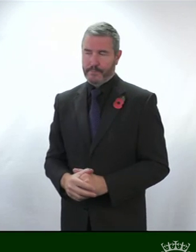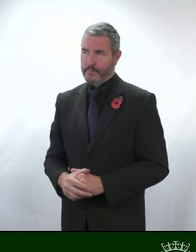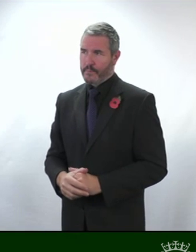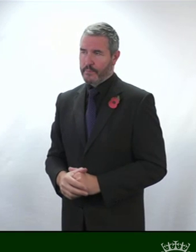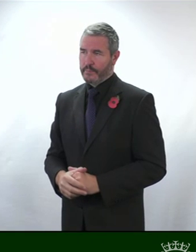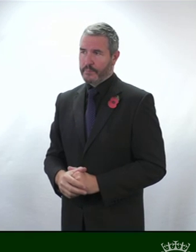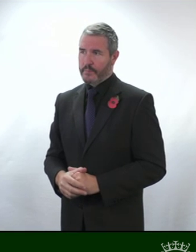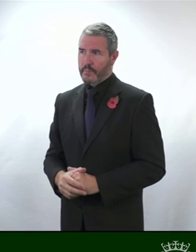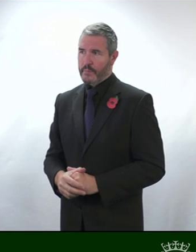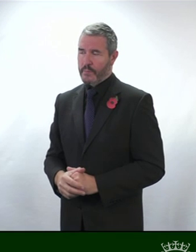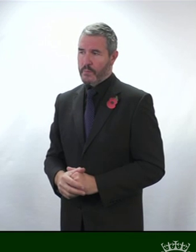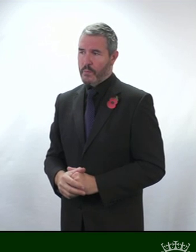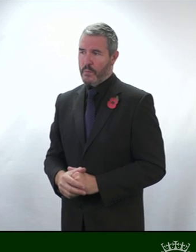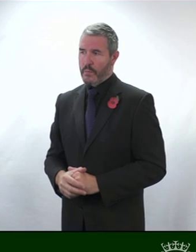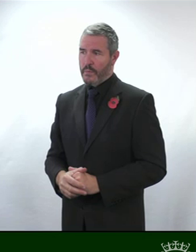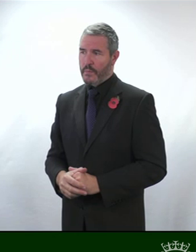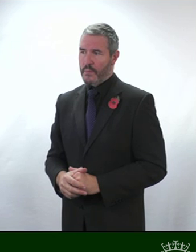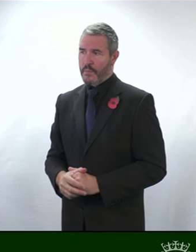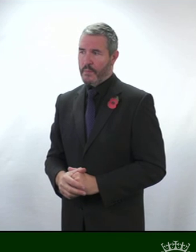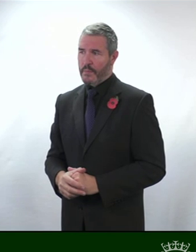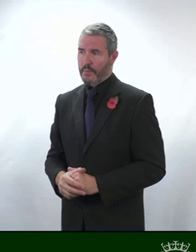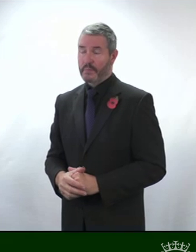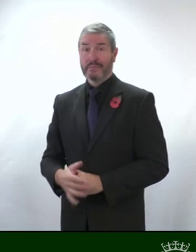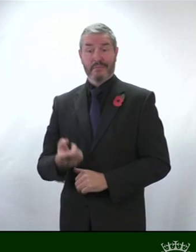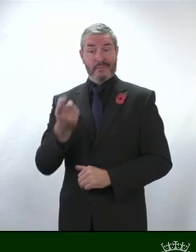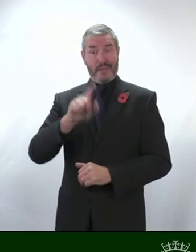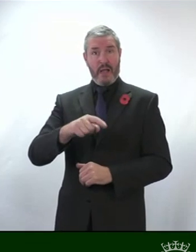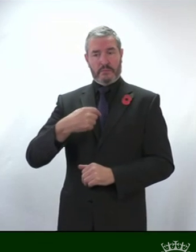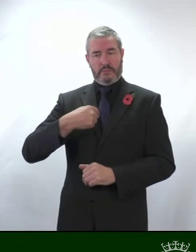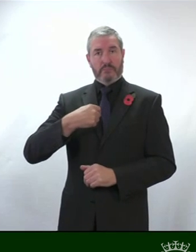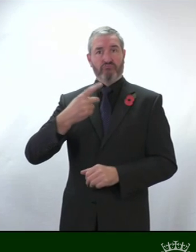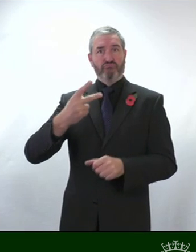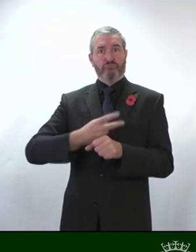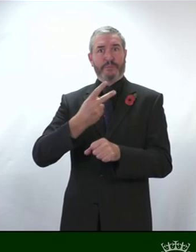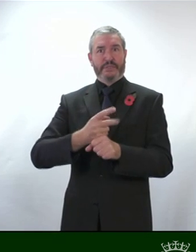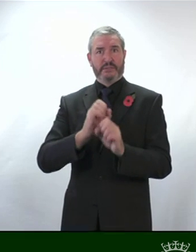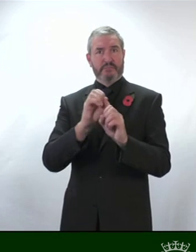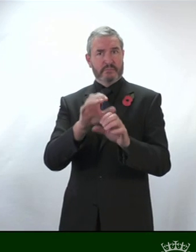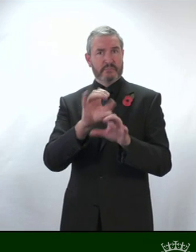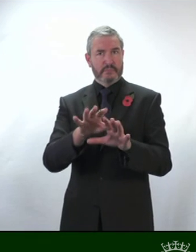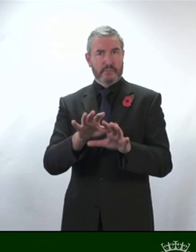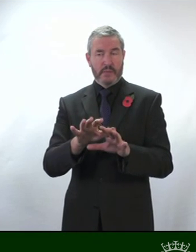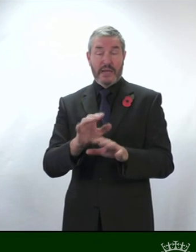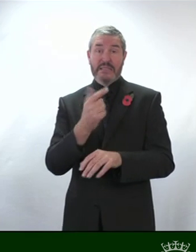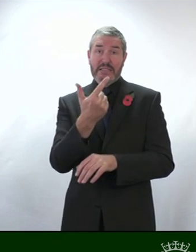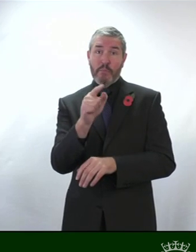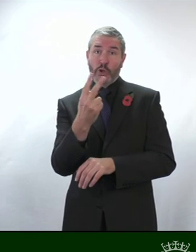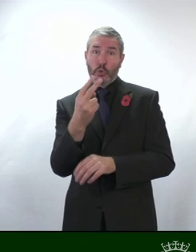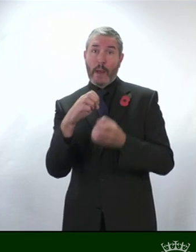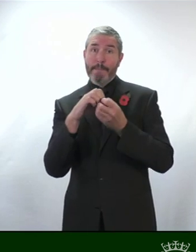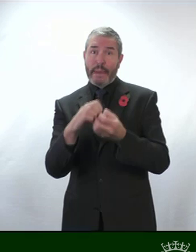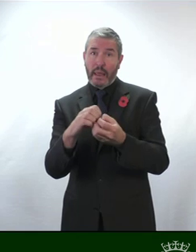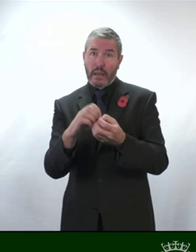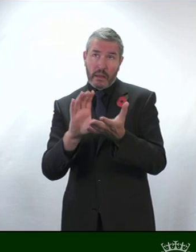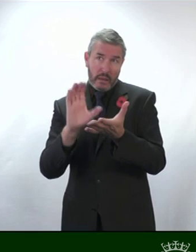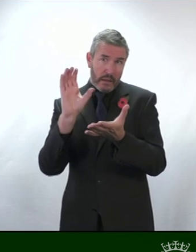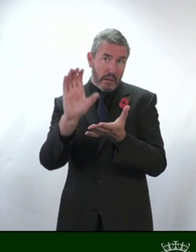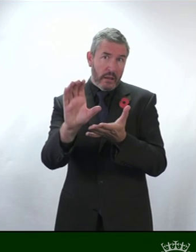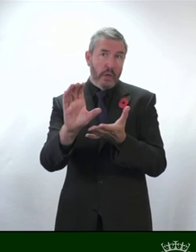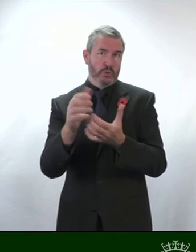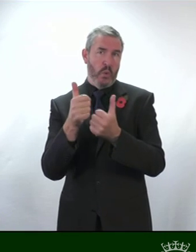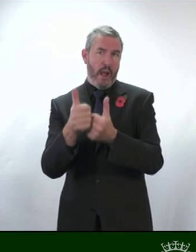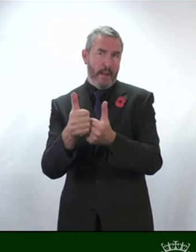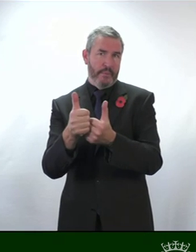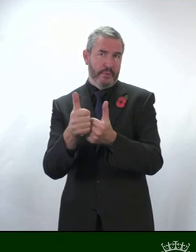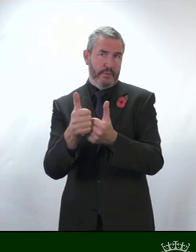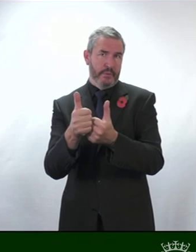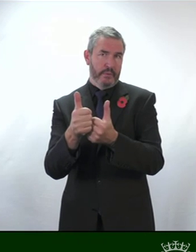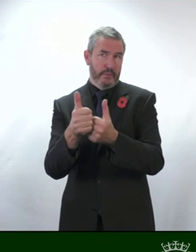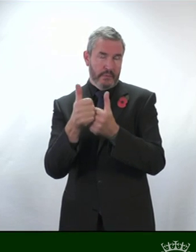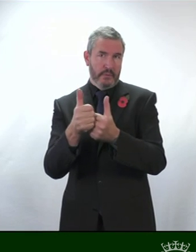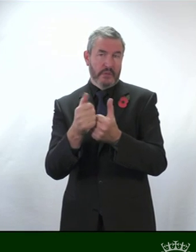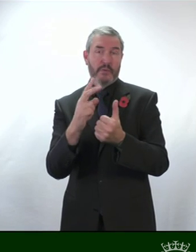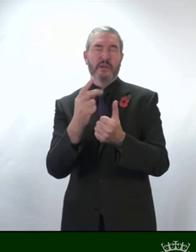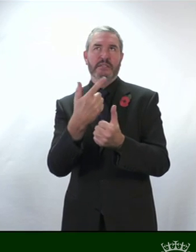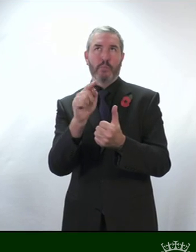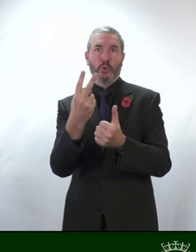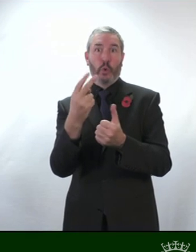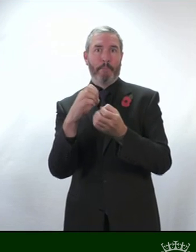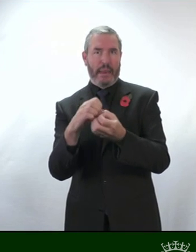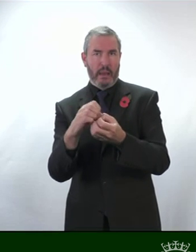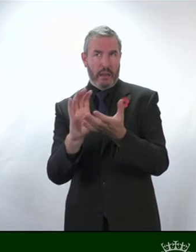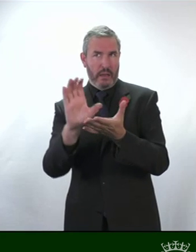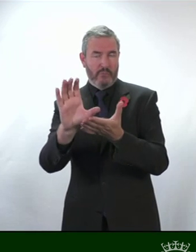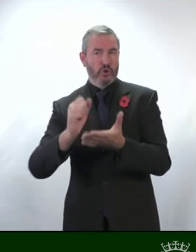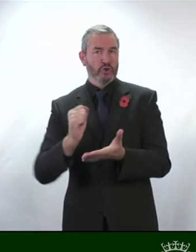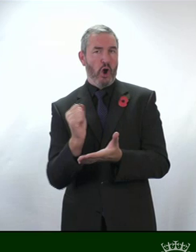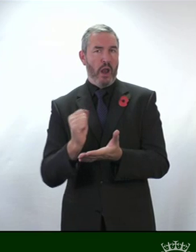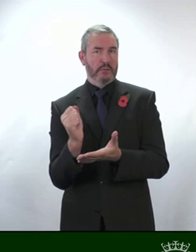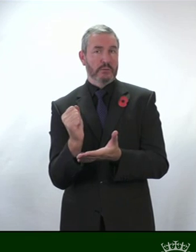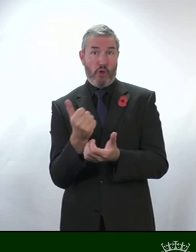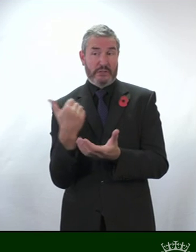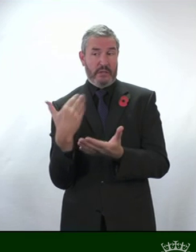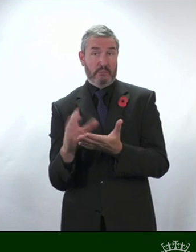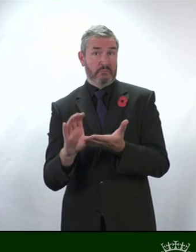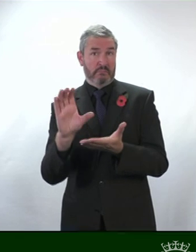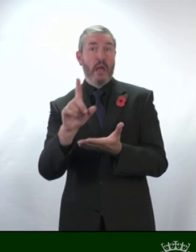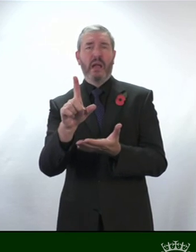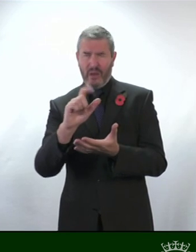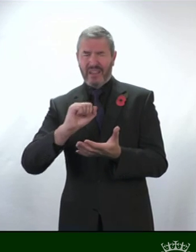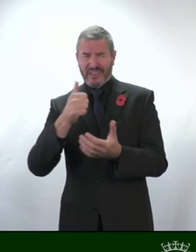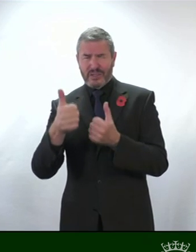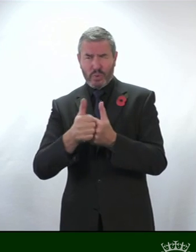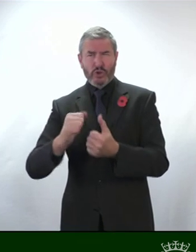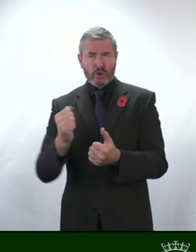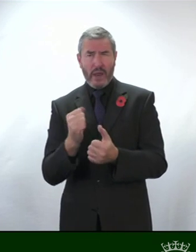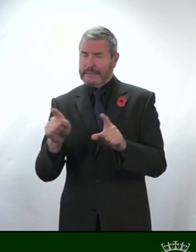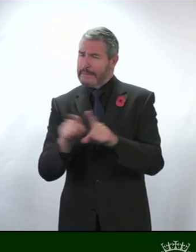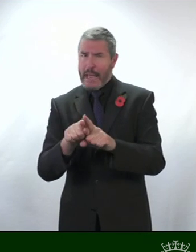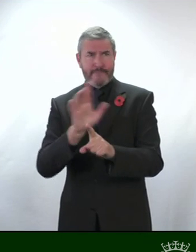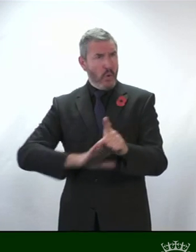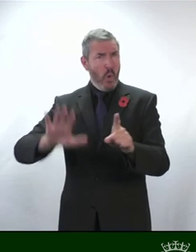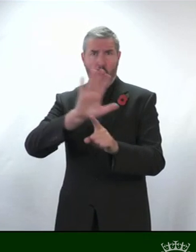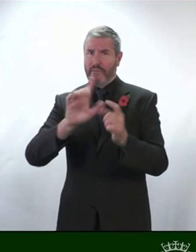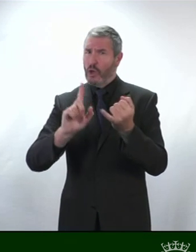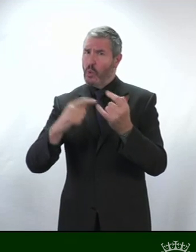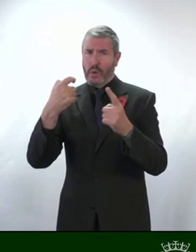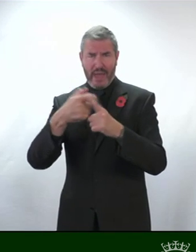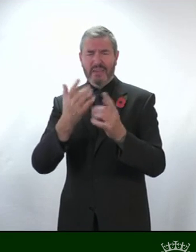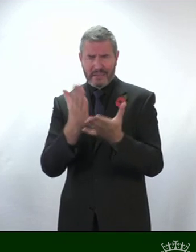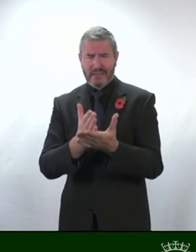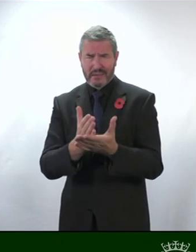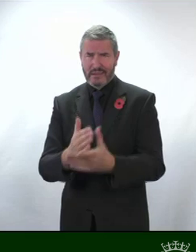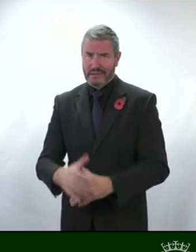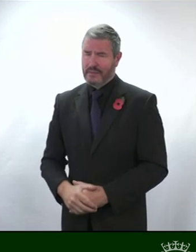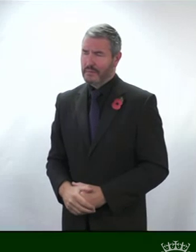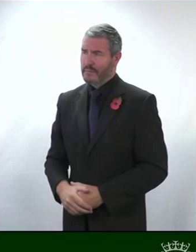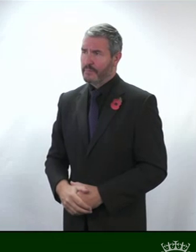I repeat the points that I have made about Barnett consequentials—£7.2 billion has already gone to help Scotland, and we will support people in Scotland and throughout the UK during this crisis.